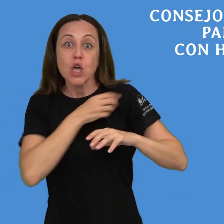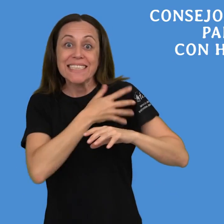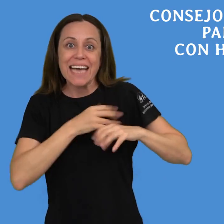sangre